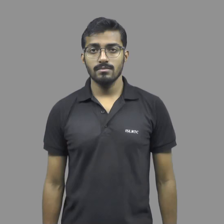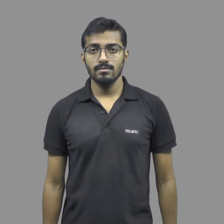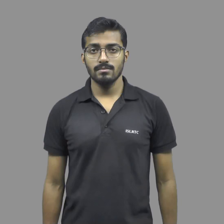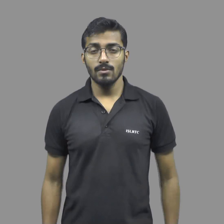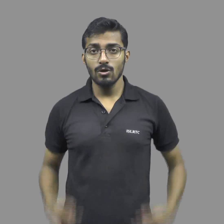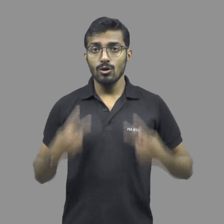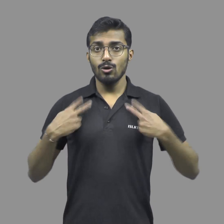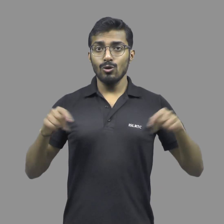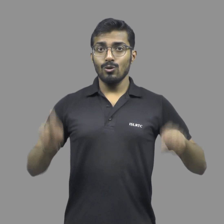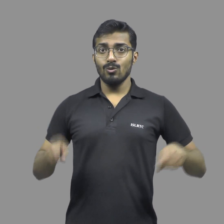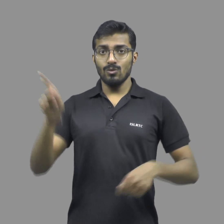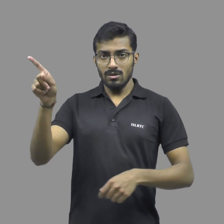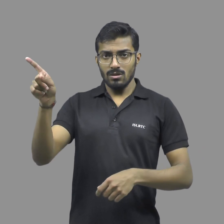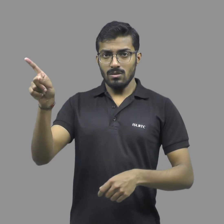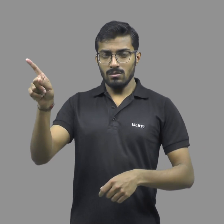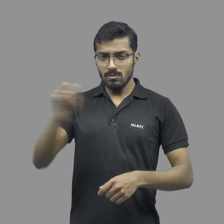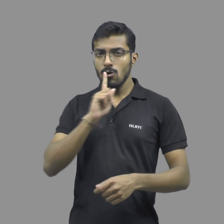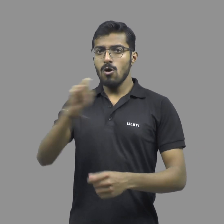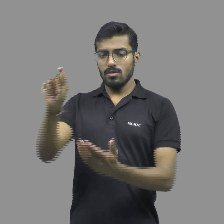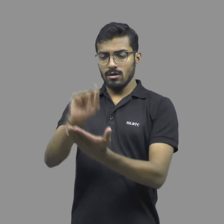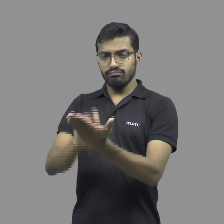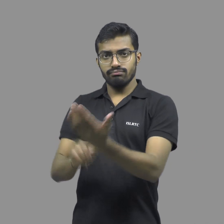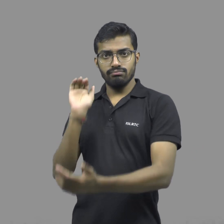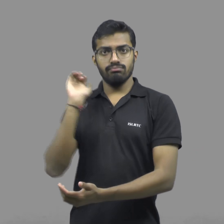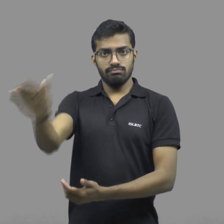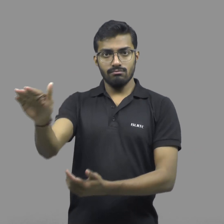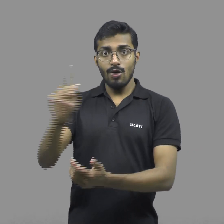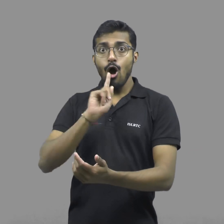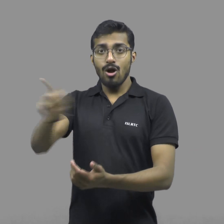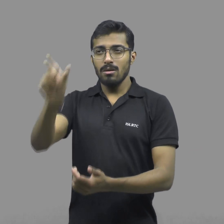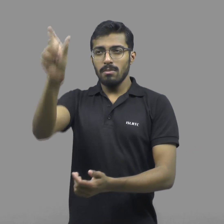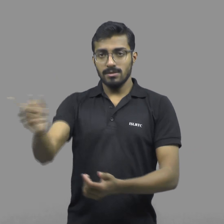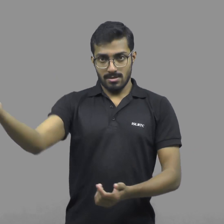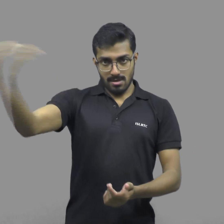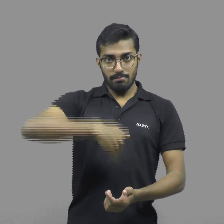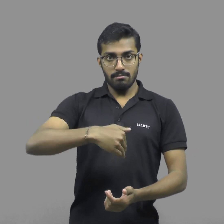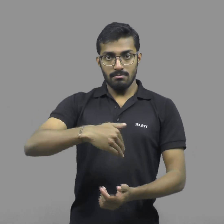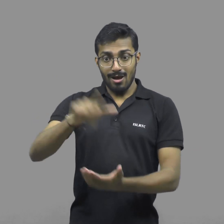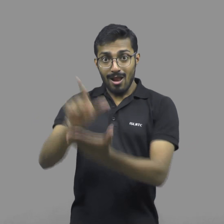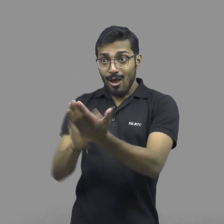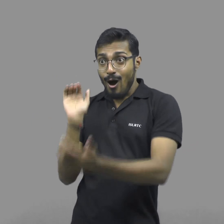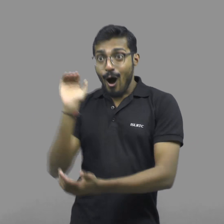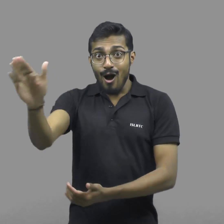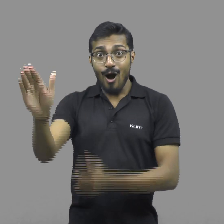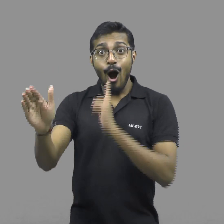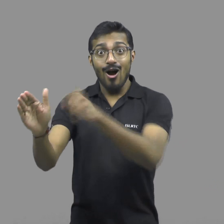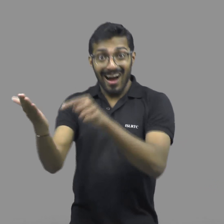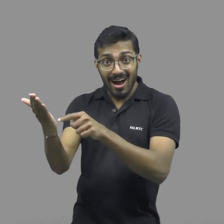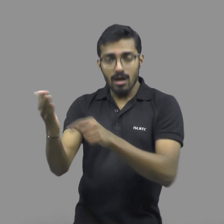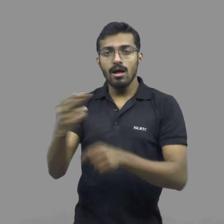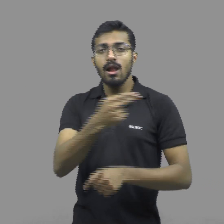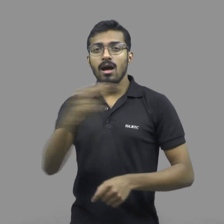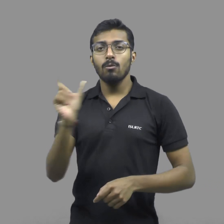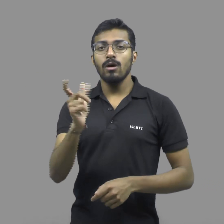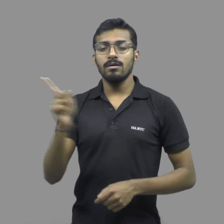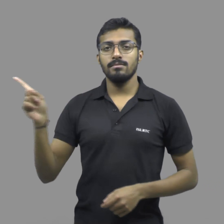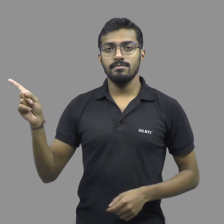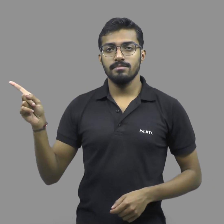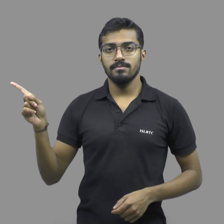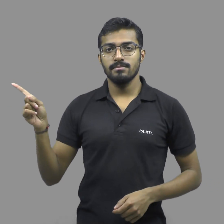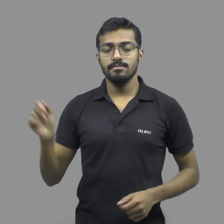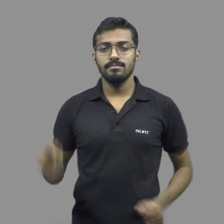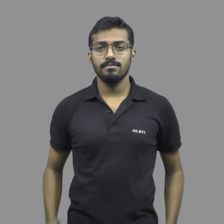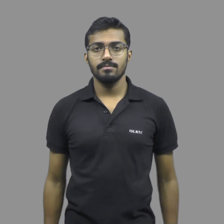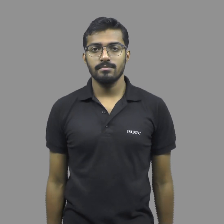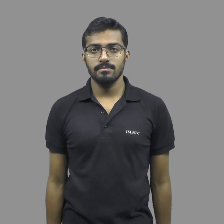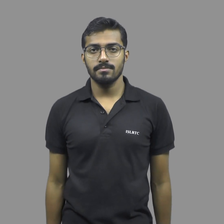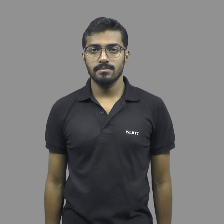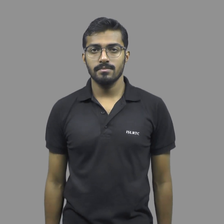Summon